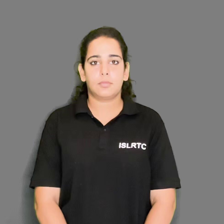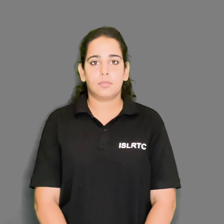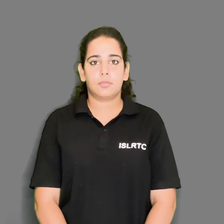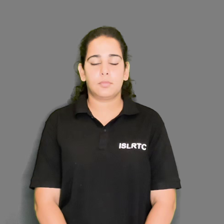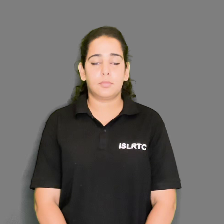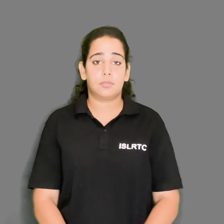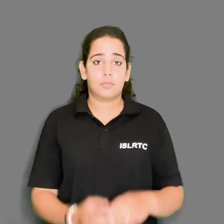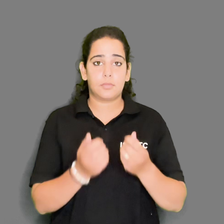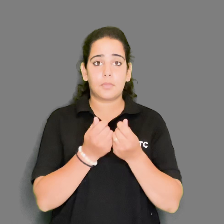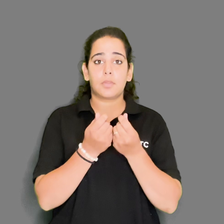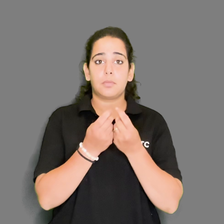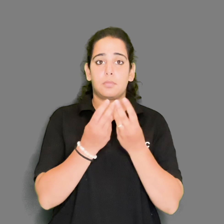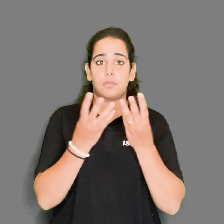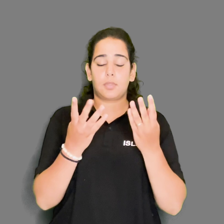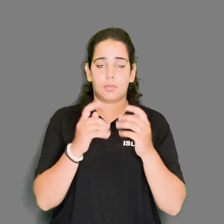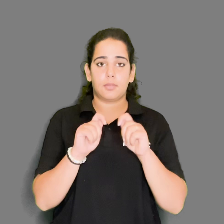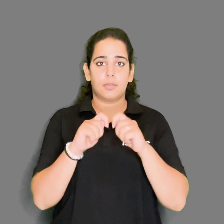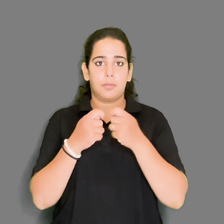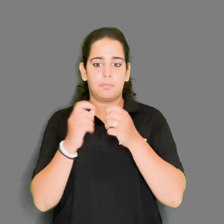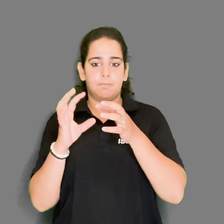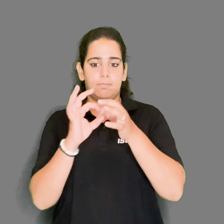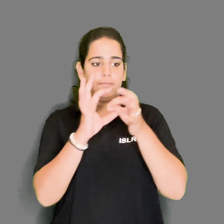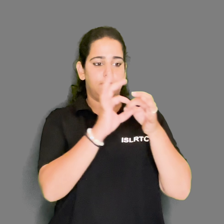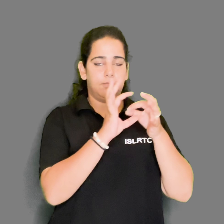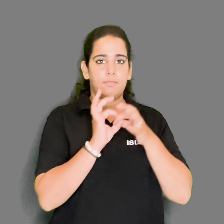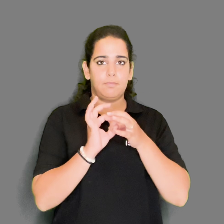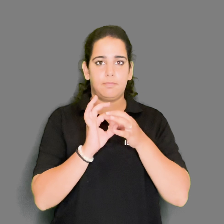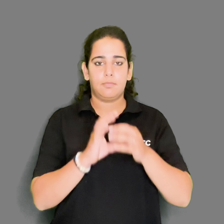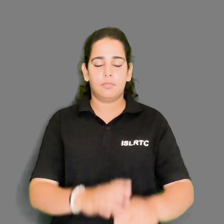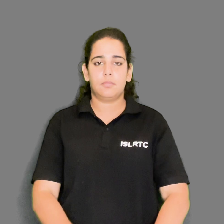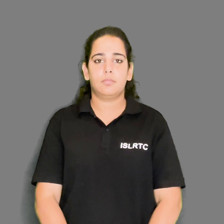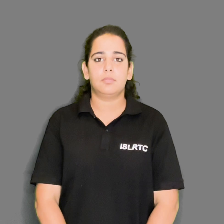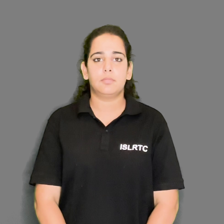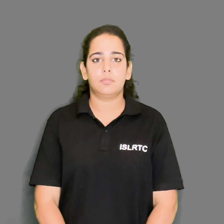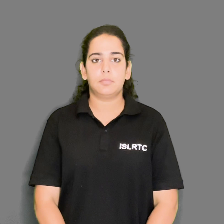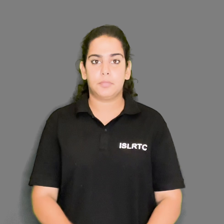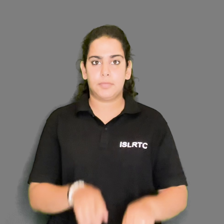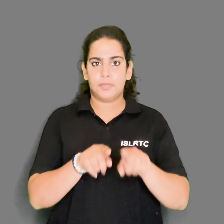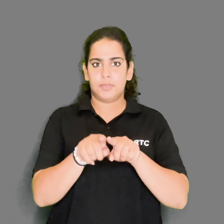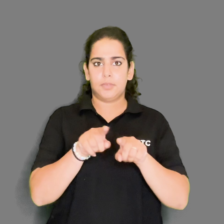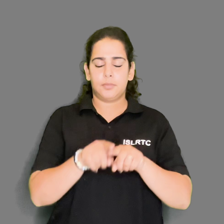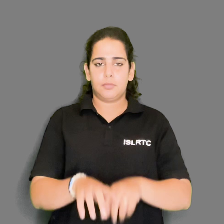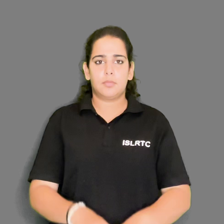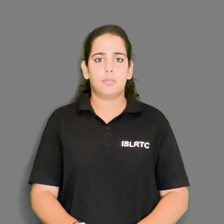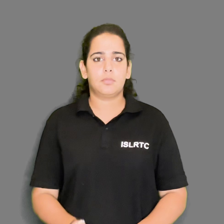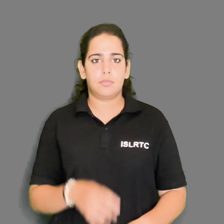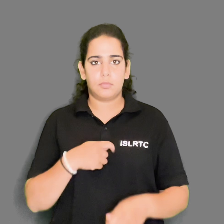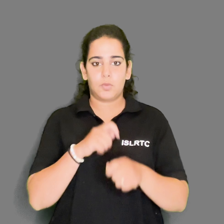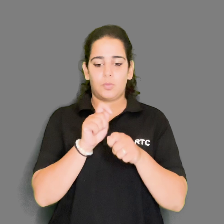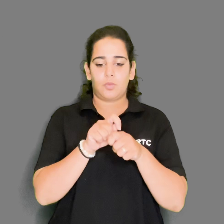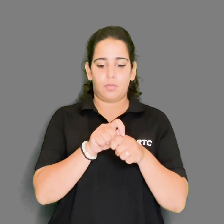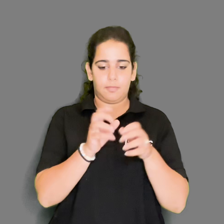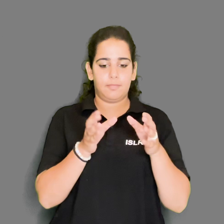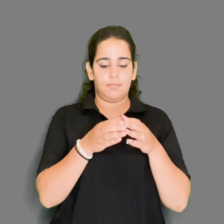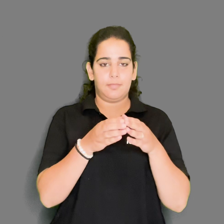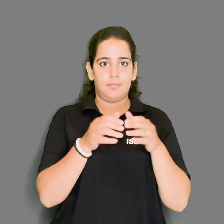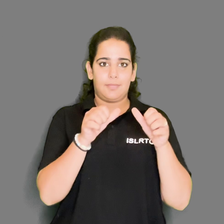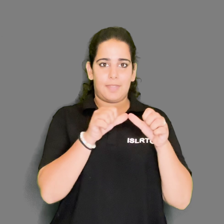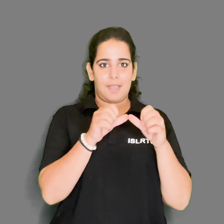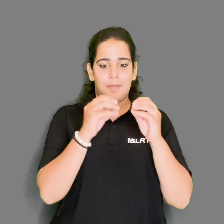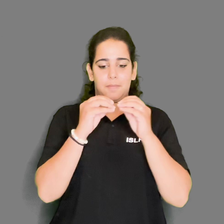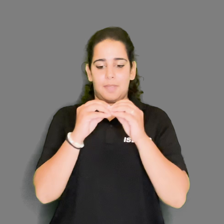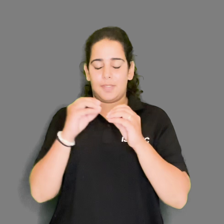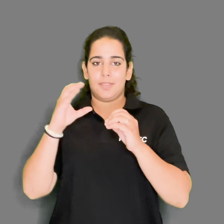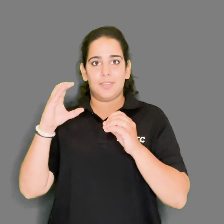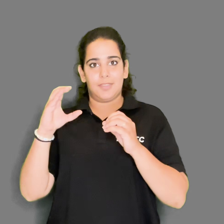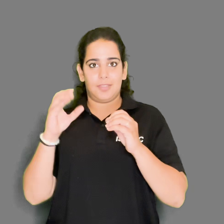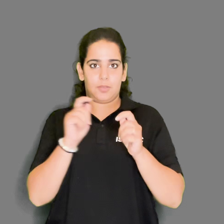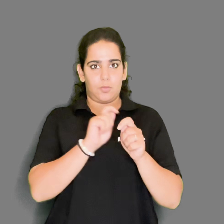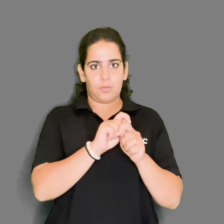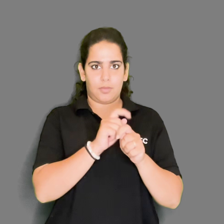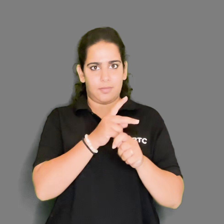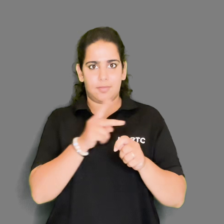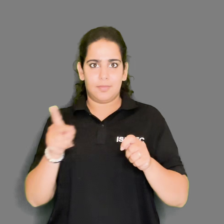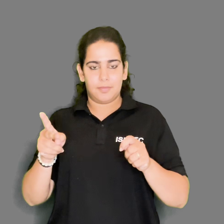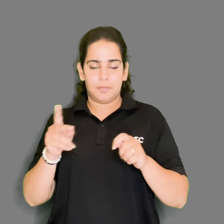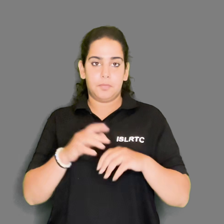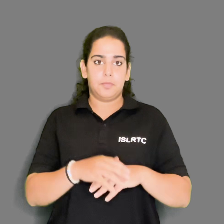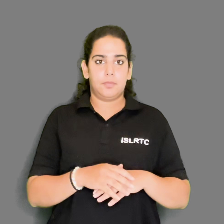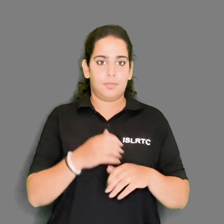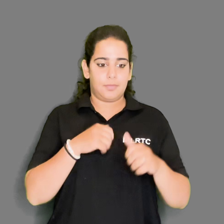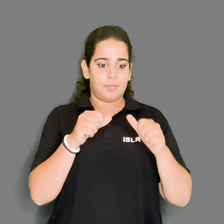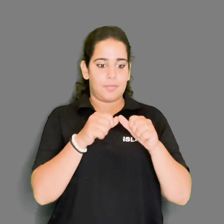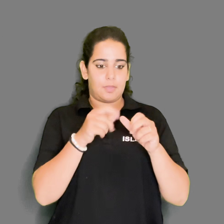Multi tenant When several different cloud customers are accessing the same computing resources